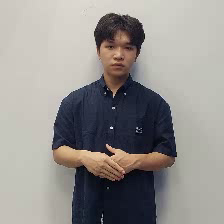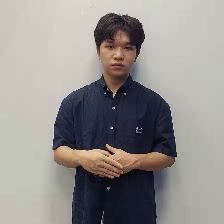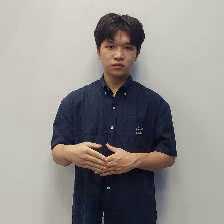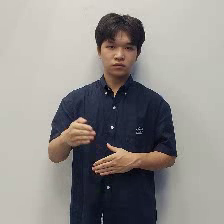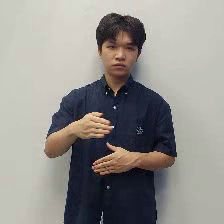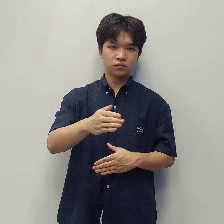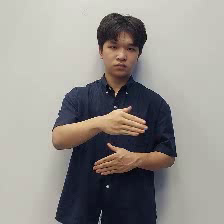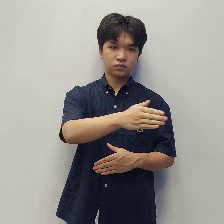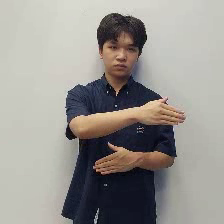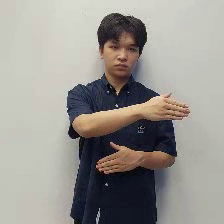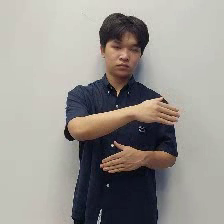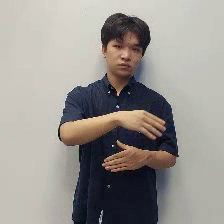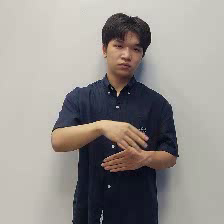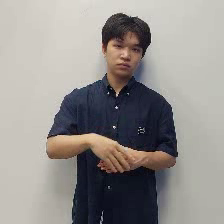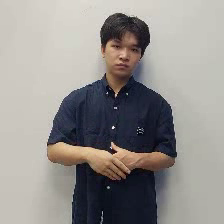Cá